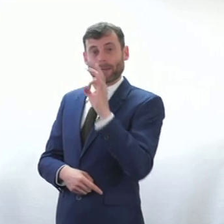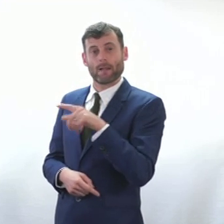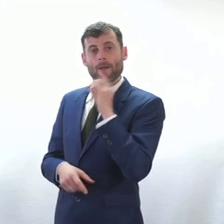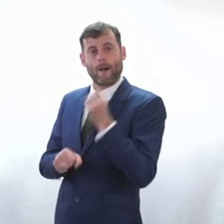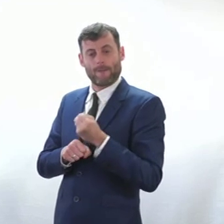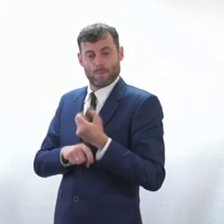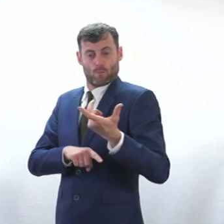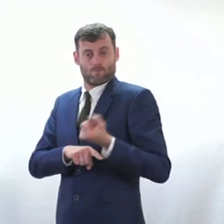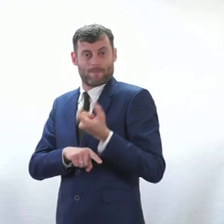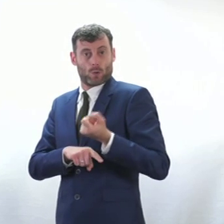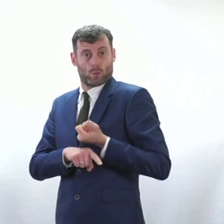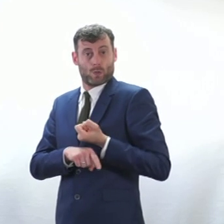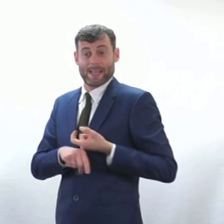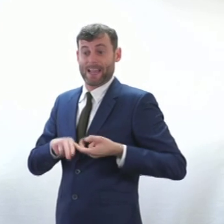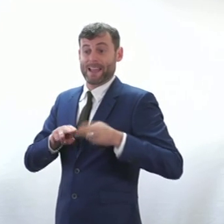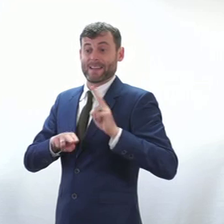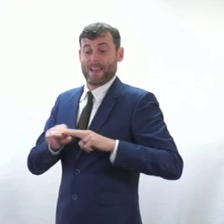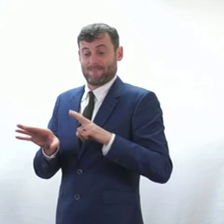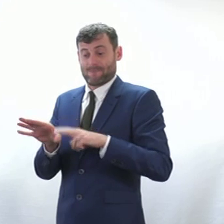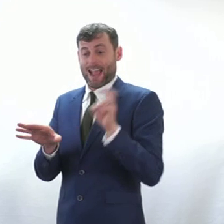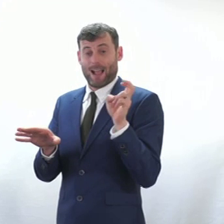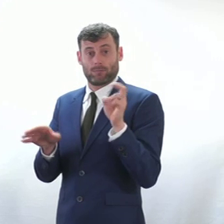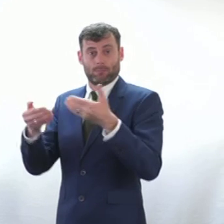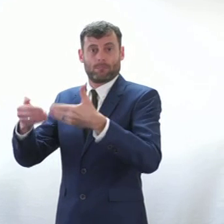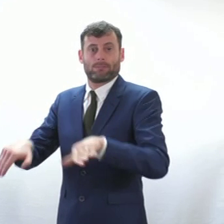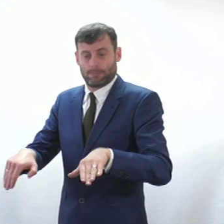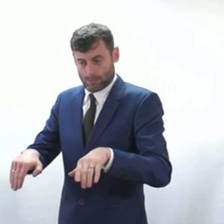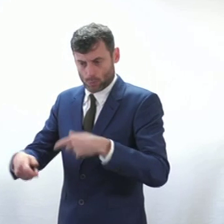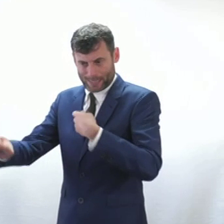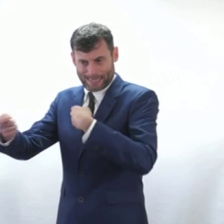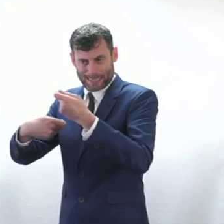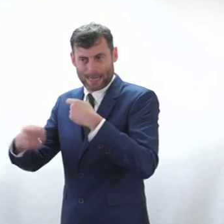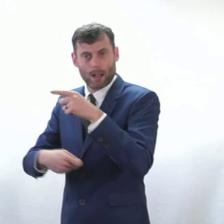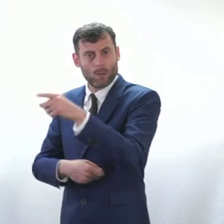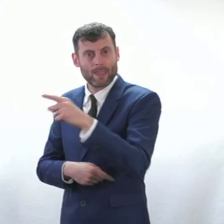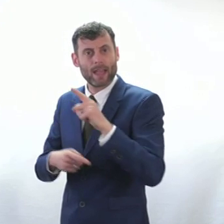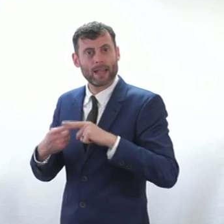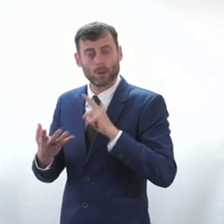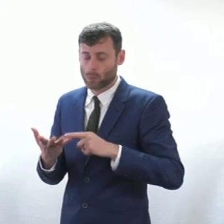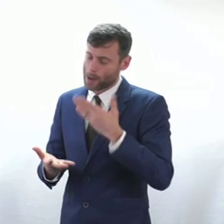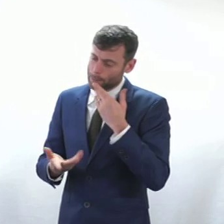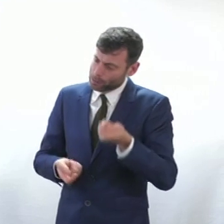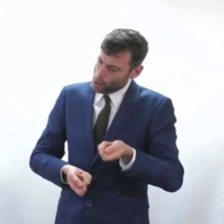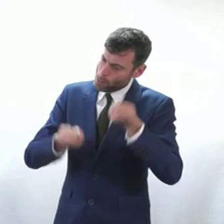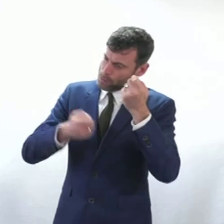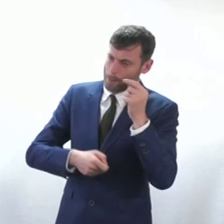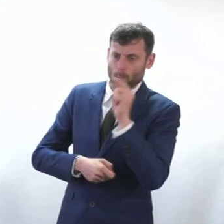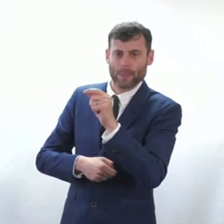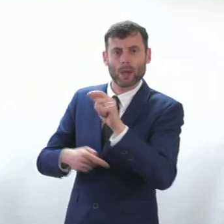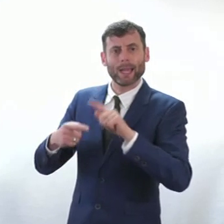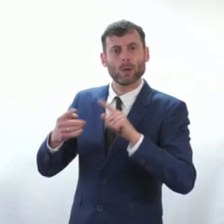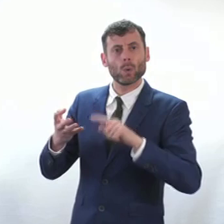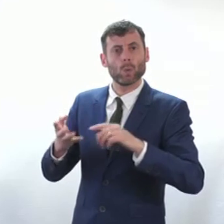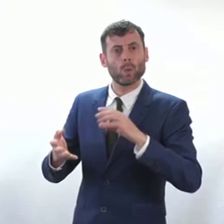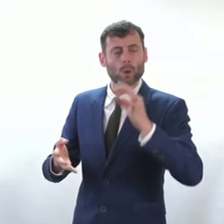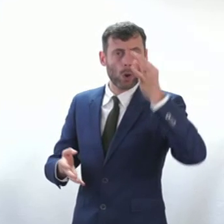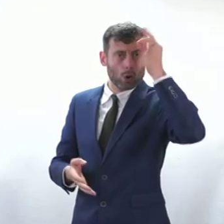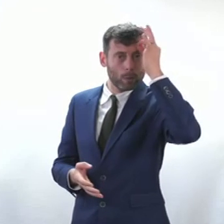This poses a serious challenge to the Falkland Islands. Will the Prime Minister raise this matter when he meets with the President of the European Commission later?